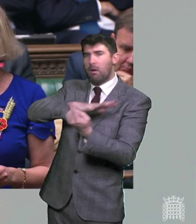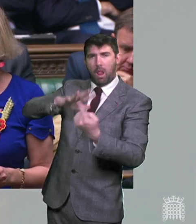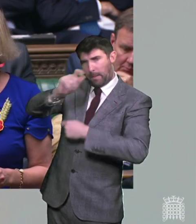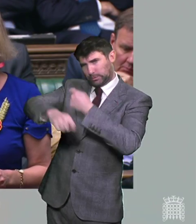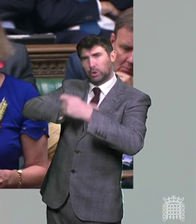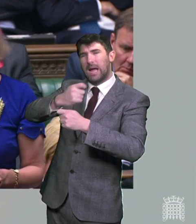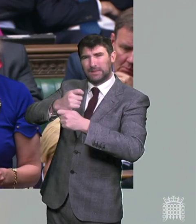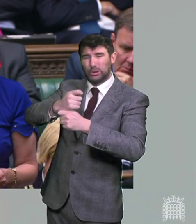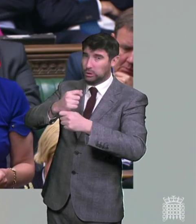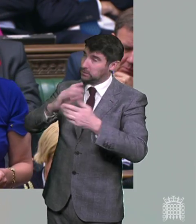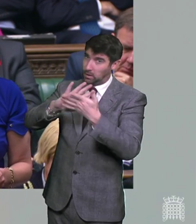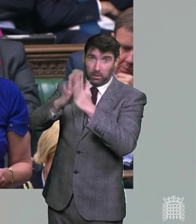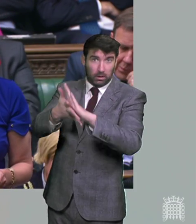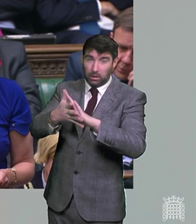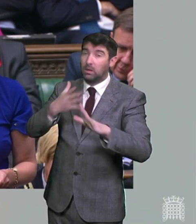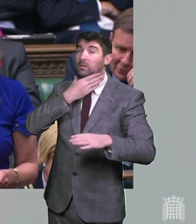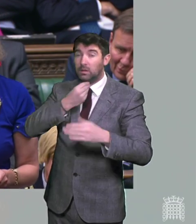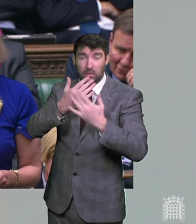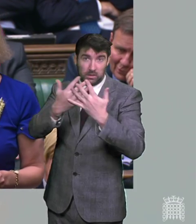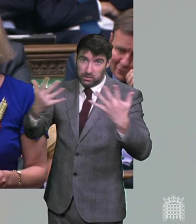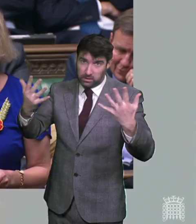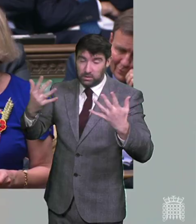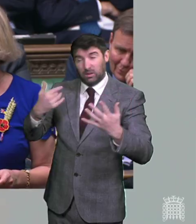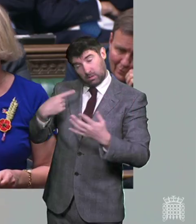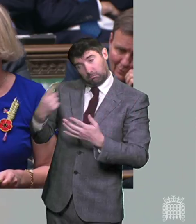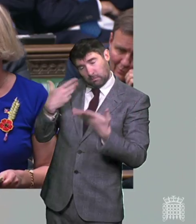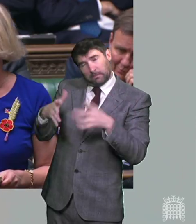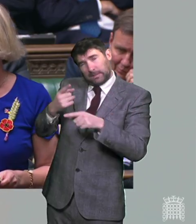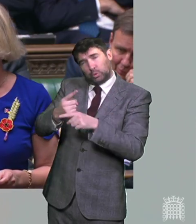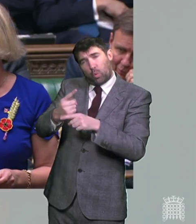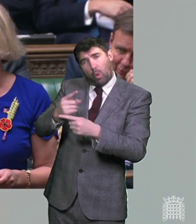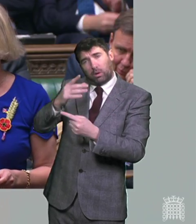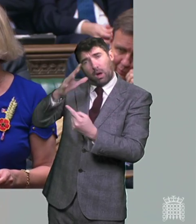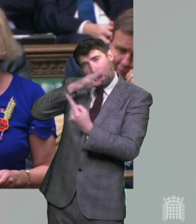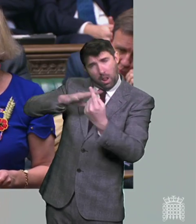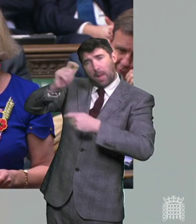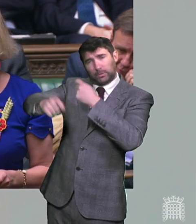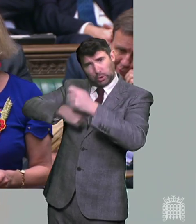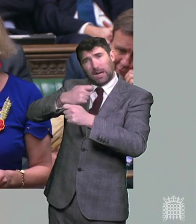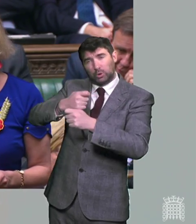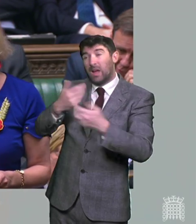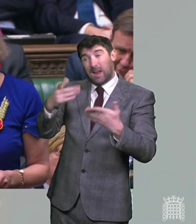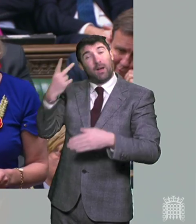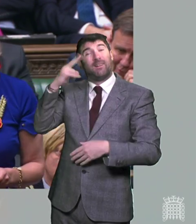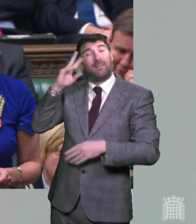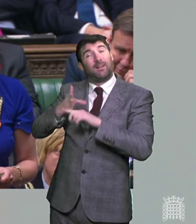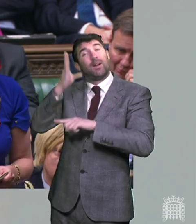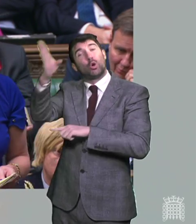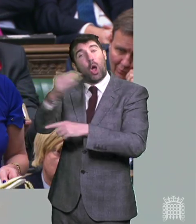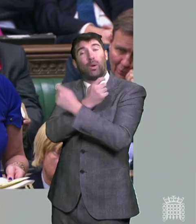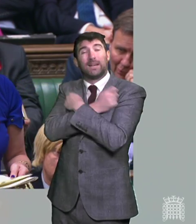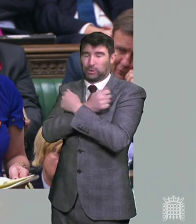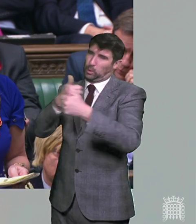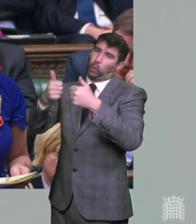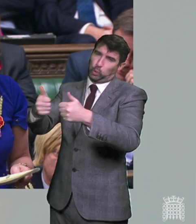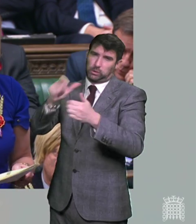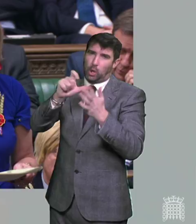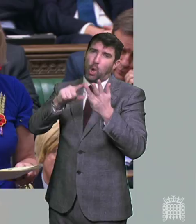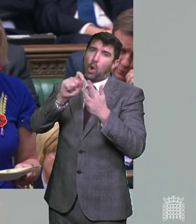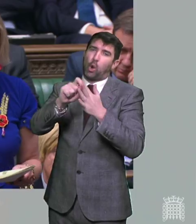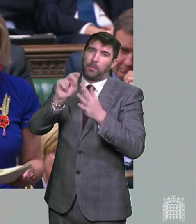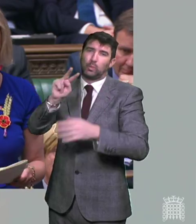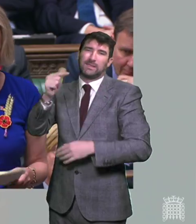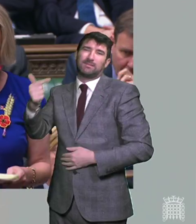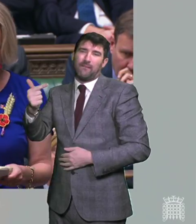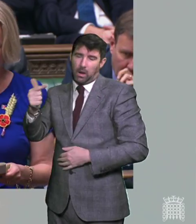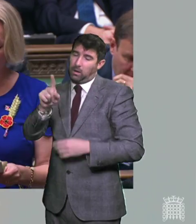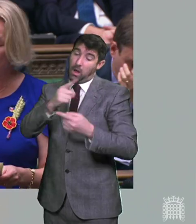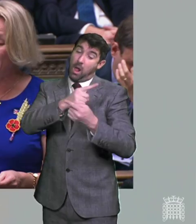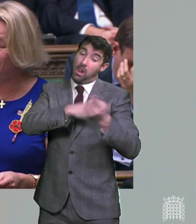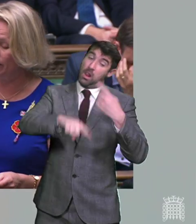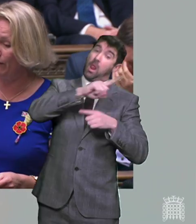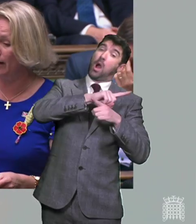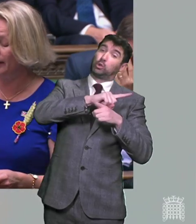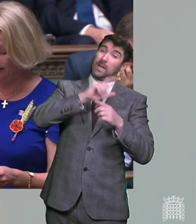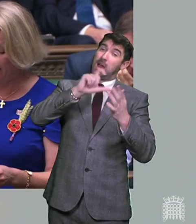It is great that he is going to Sharm el-Sheikh. The UK brought the world to Glasgow for COP26, so it is vital that we remain a world leader on climate change.